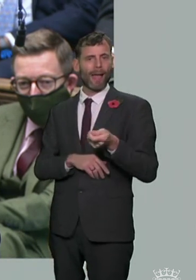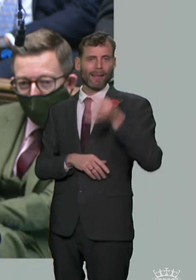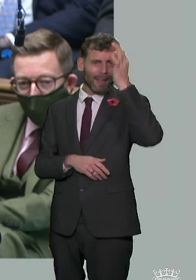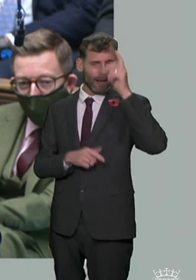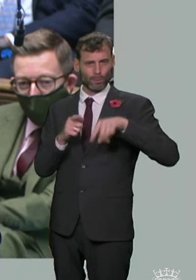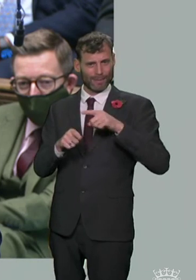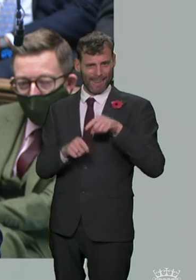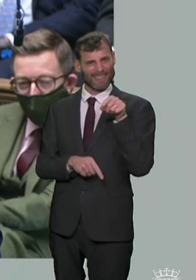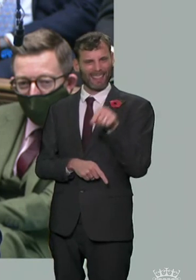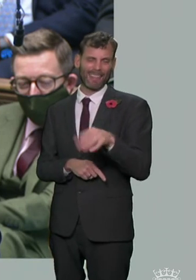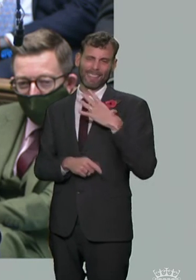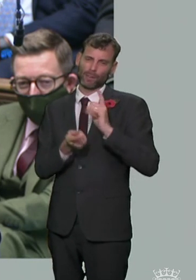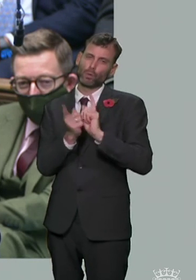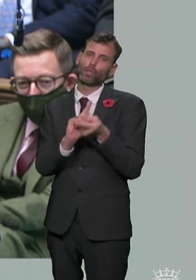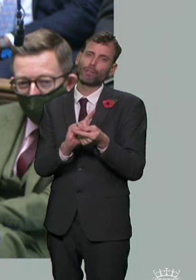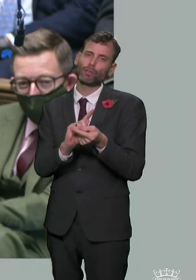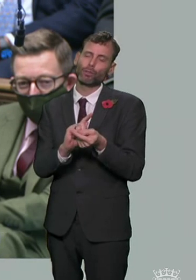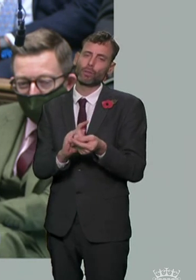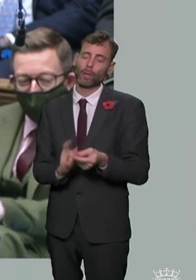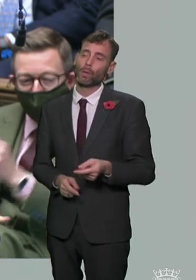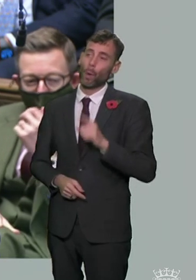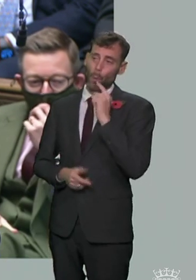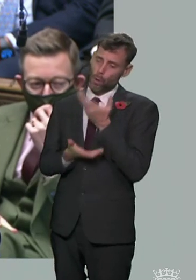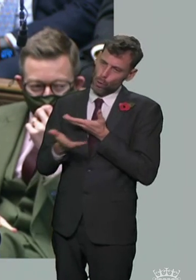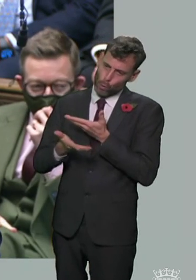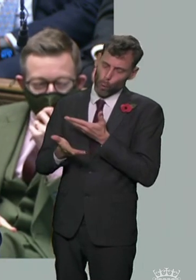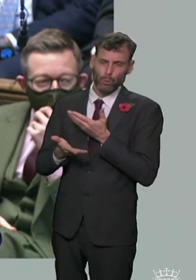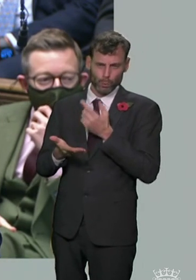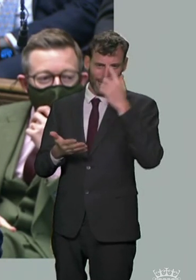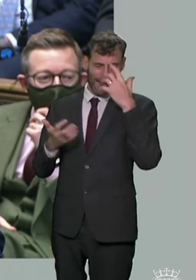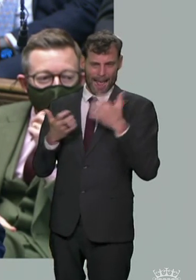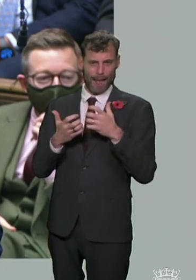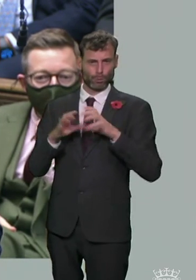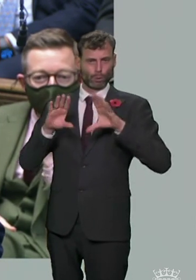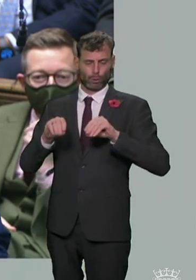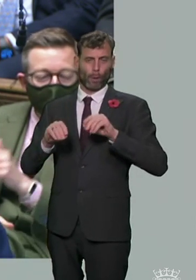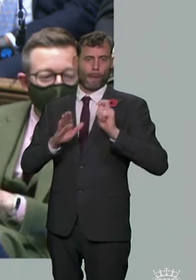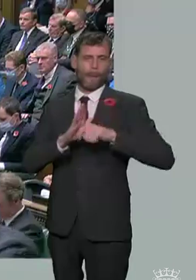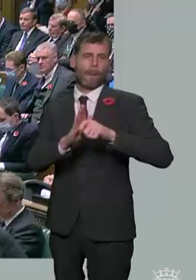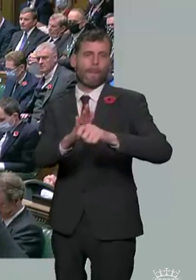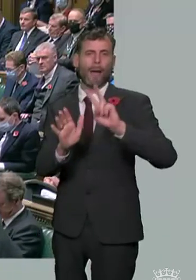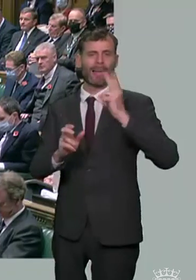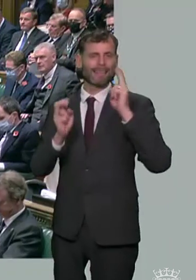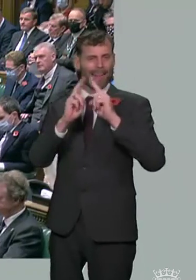Will the Prime Minister meet me and colleagues from across the south-west to discuss this growing crisis across our region?